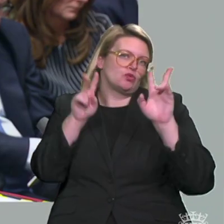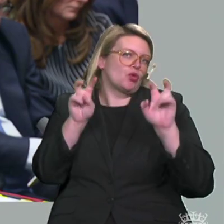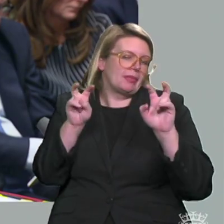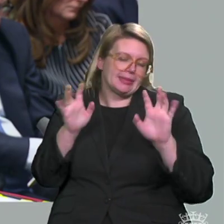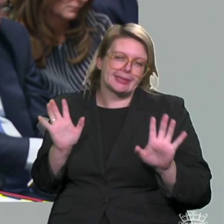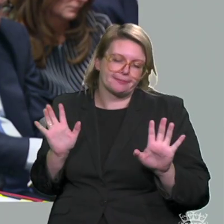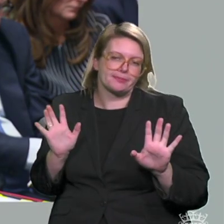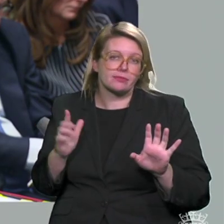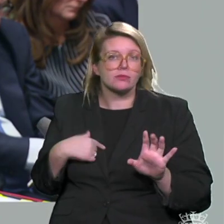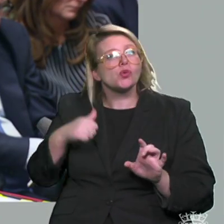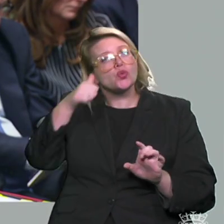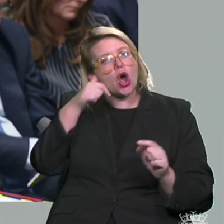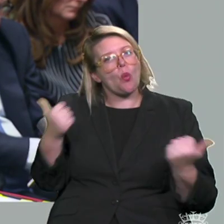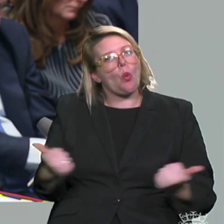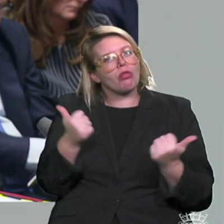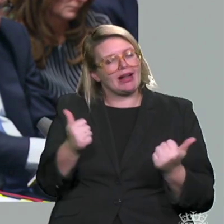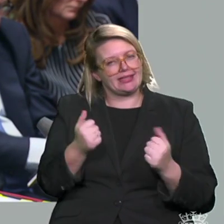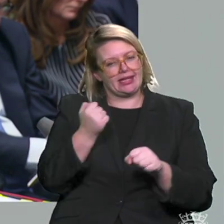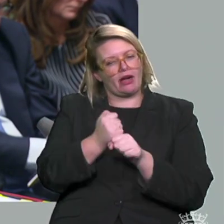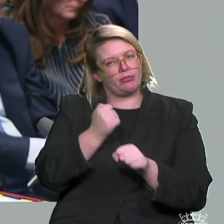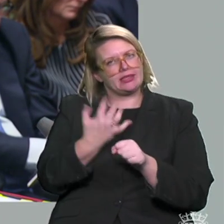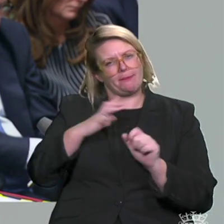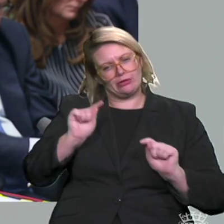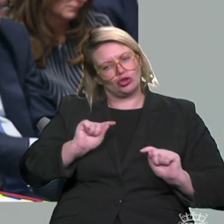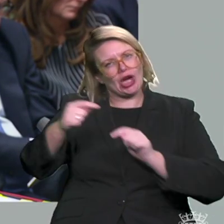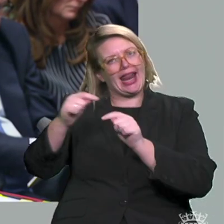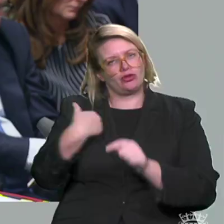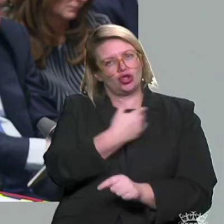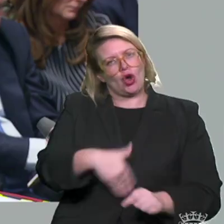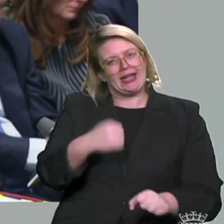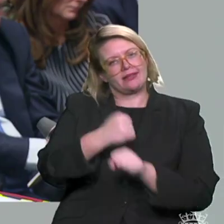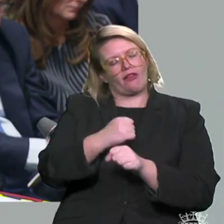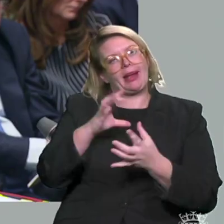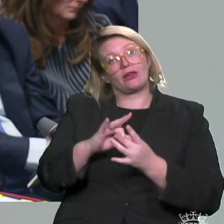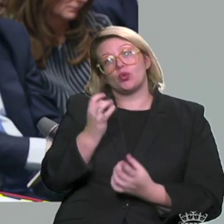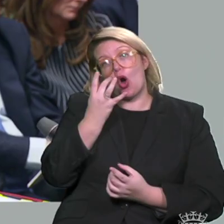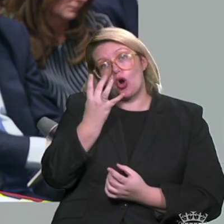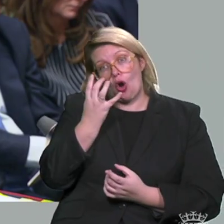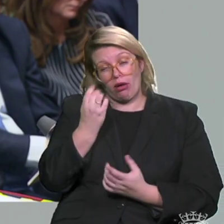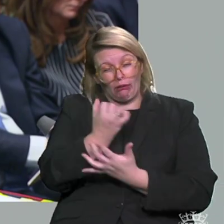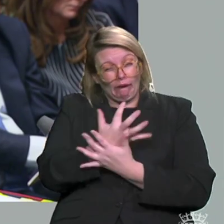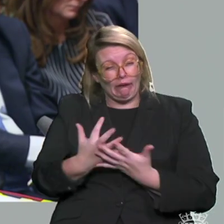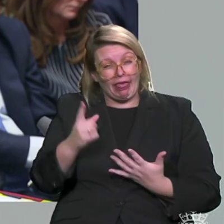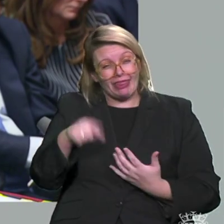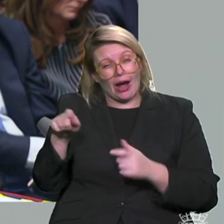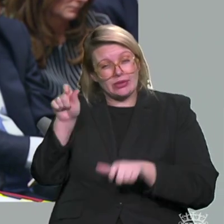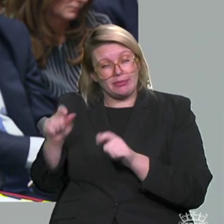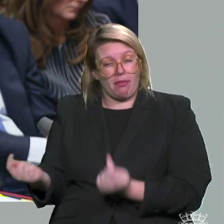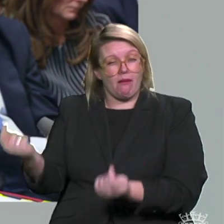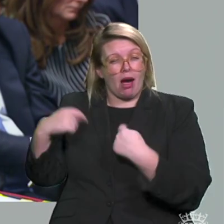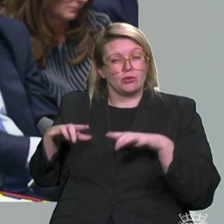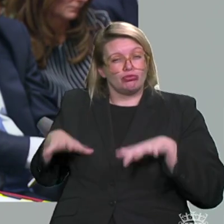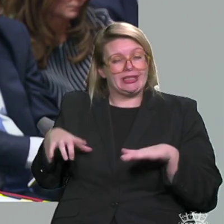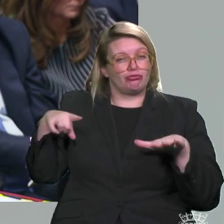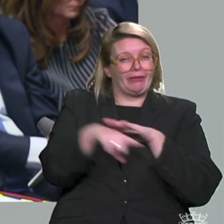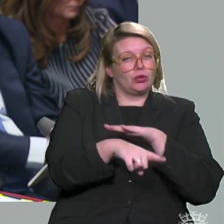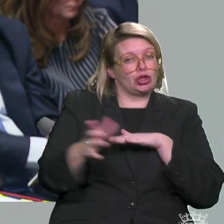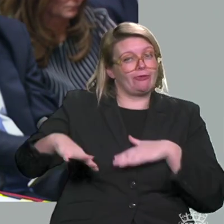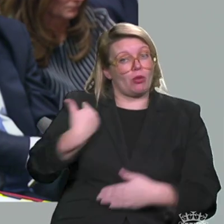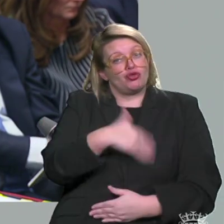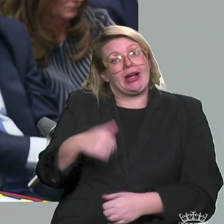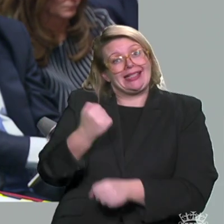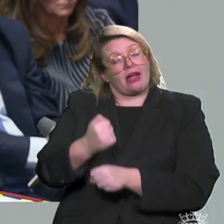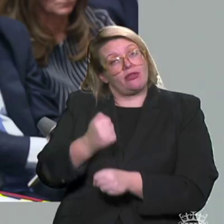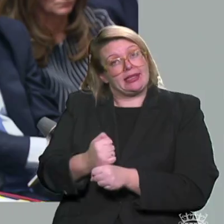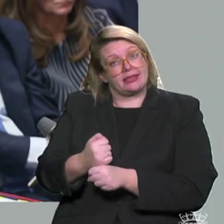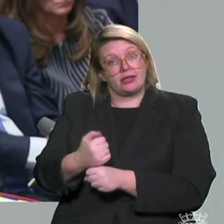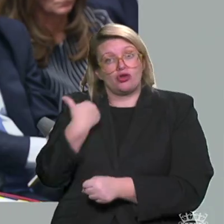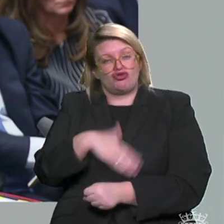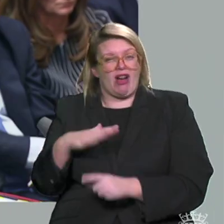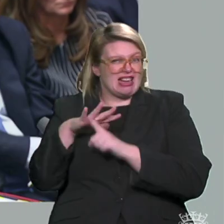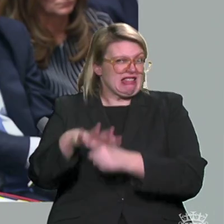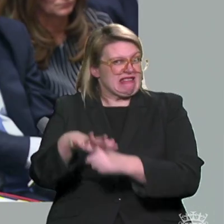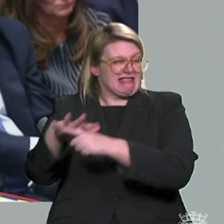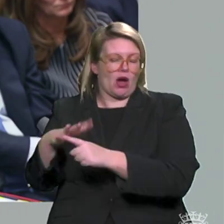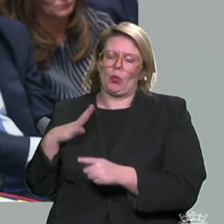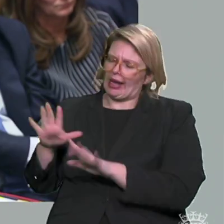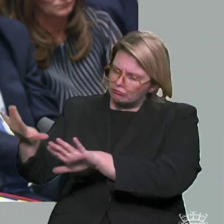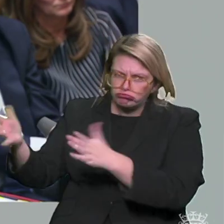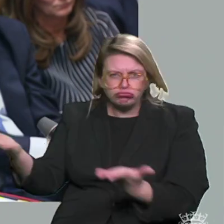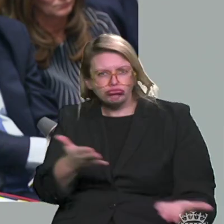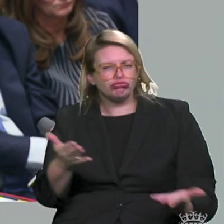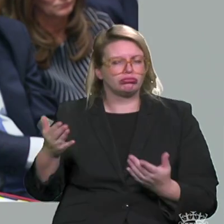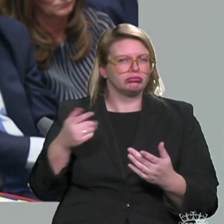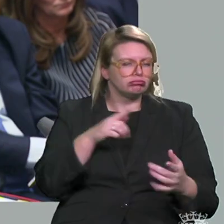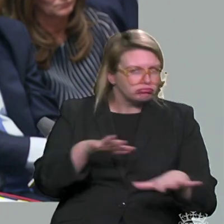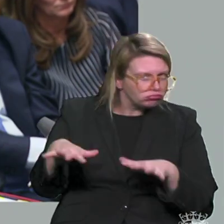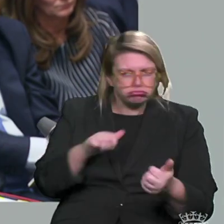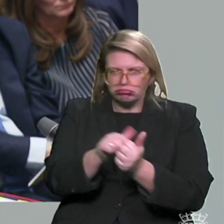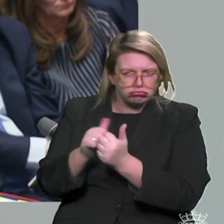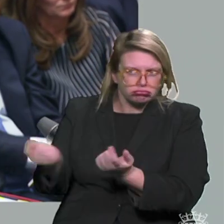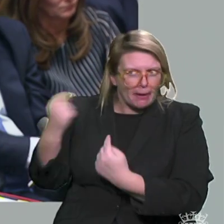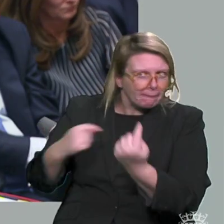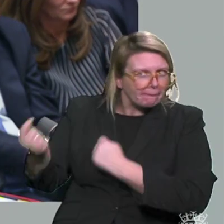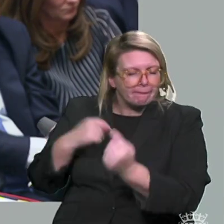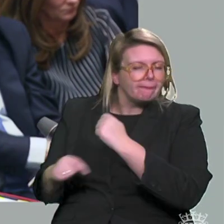He knows the actions we have already taken with regard to Hong Kong, not least providing refuge for hundreds of thousands of people and being robust in standing up to what we believe to be Chinese aggression and the undermining of the settlement that we fought so hard to achieve.